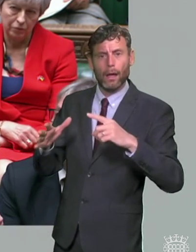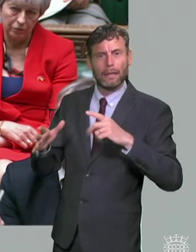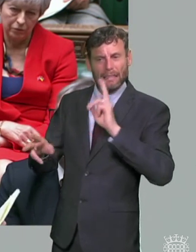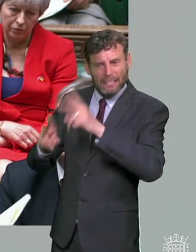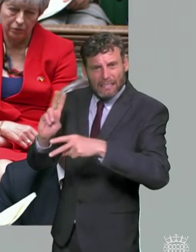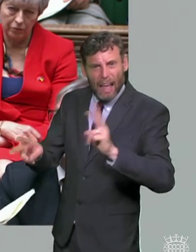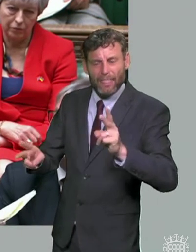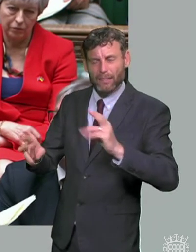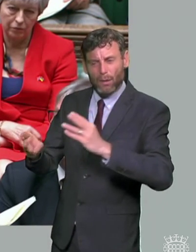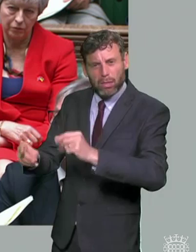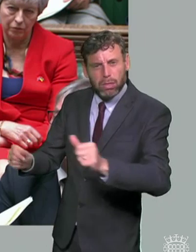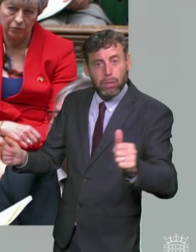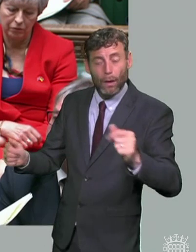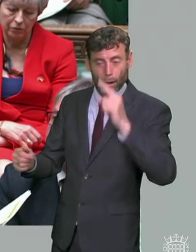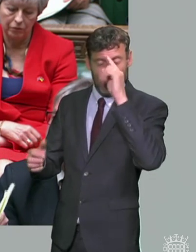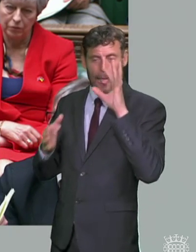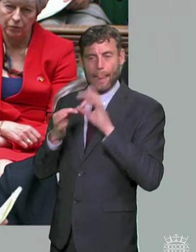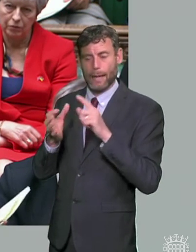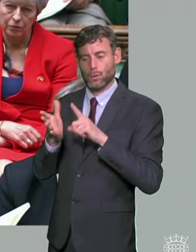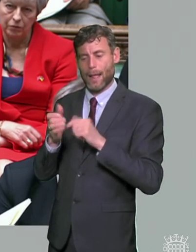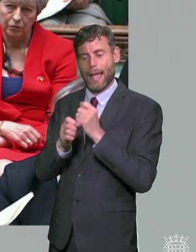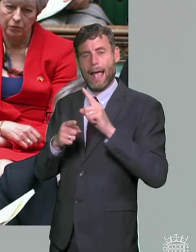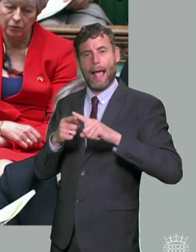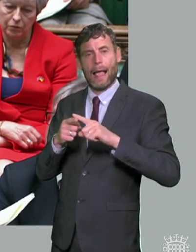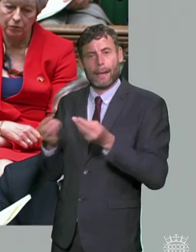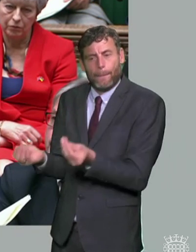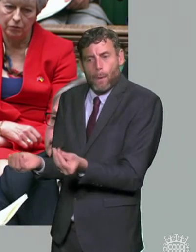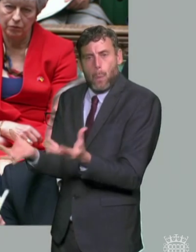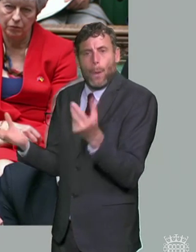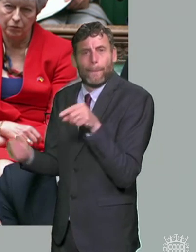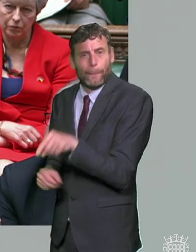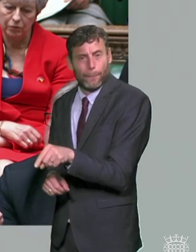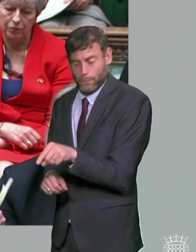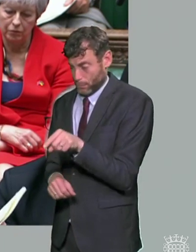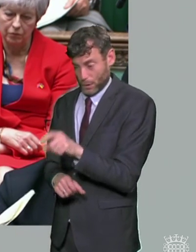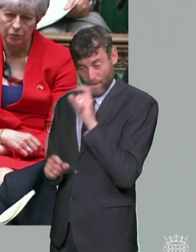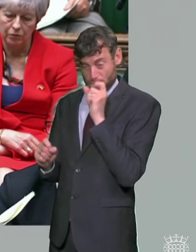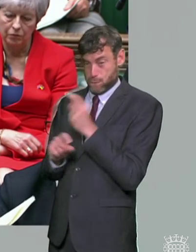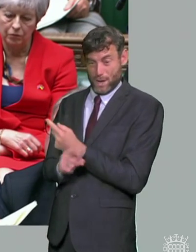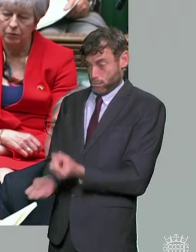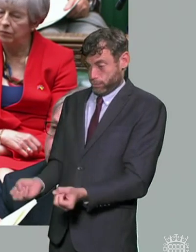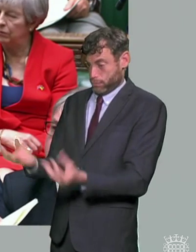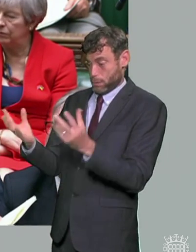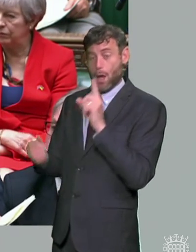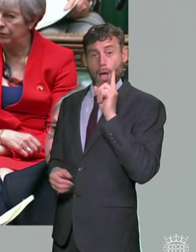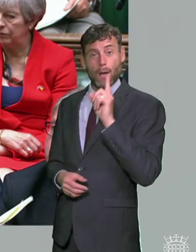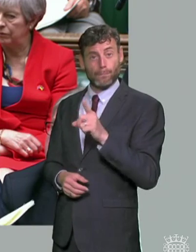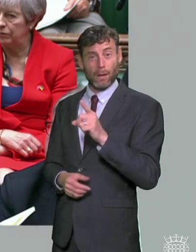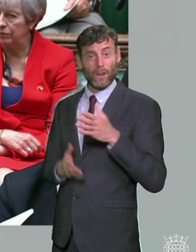However, the report does nothing to support the fishermen left devastated by this freak event through no fault of their own.